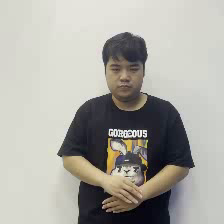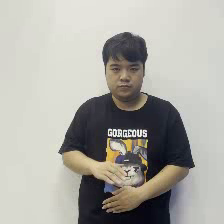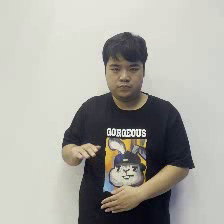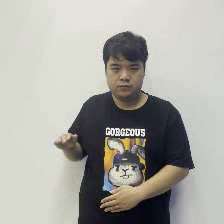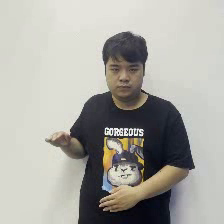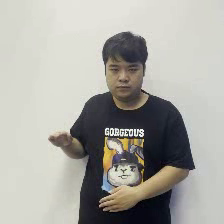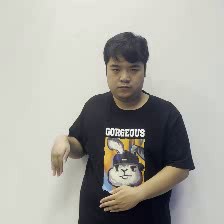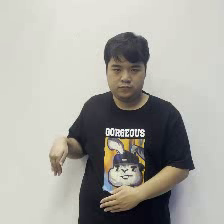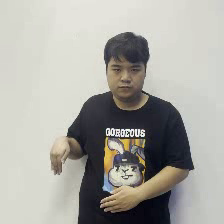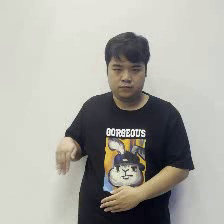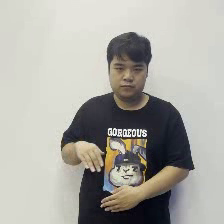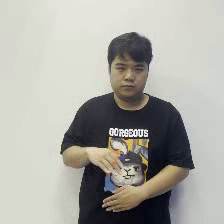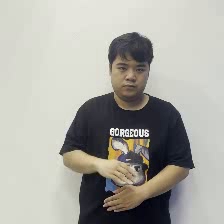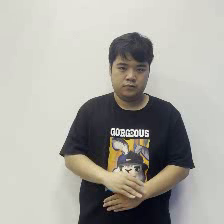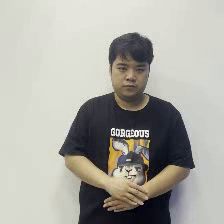Phía sau